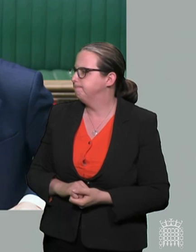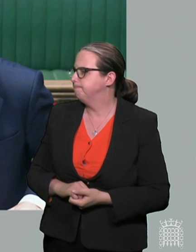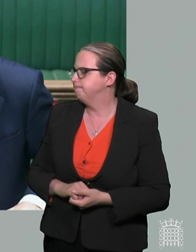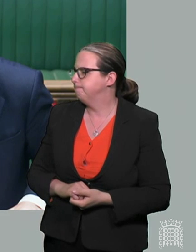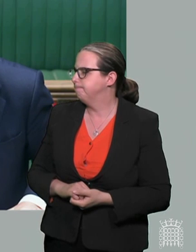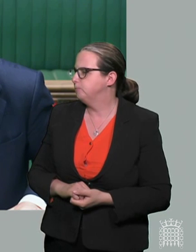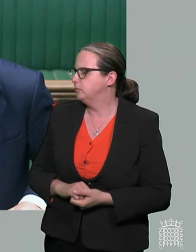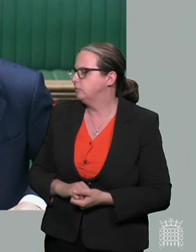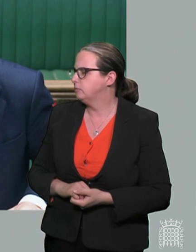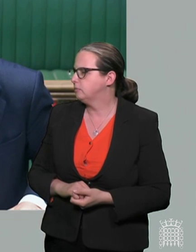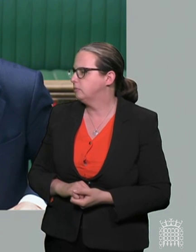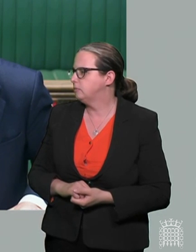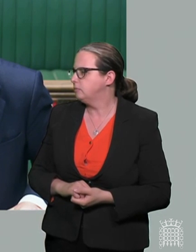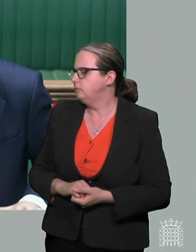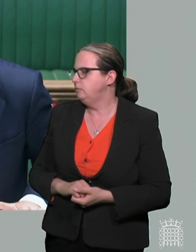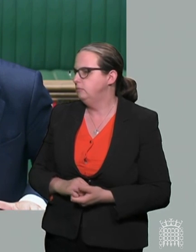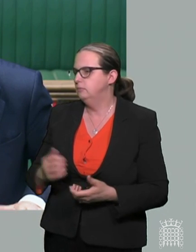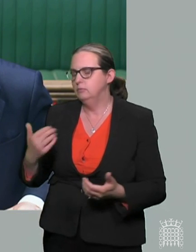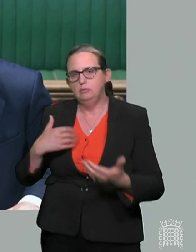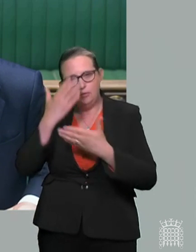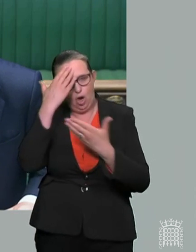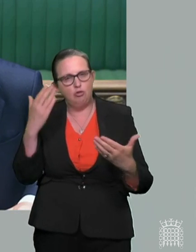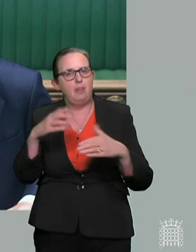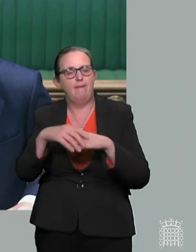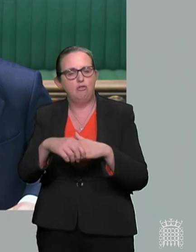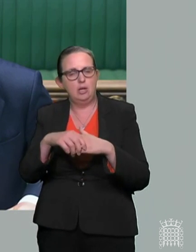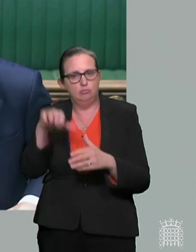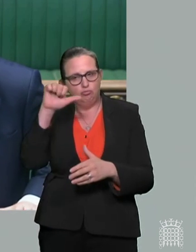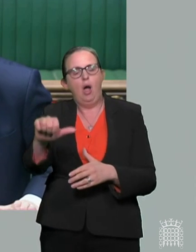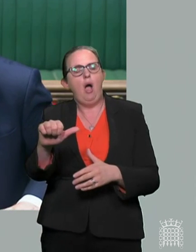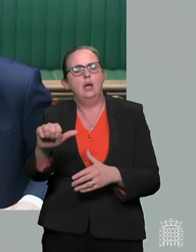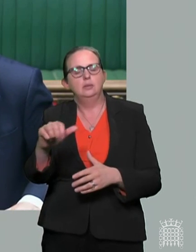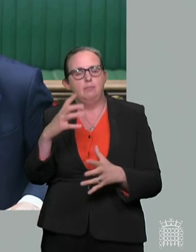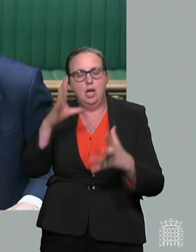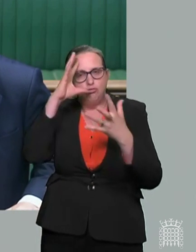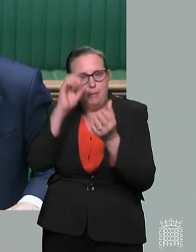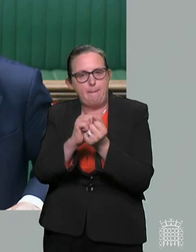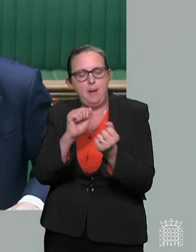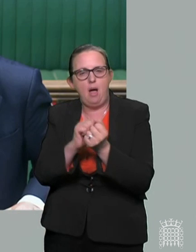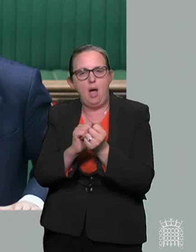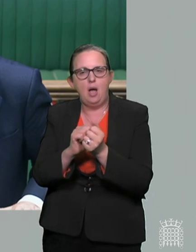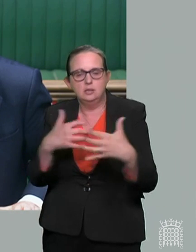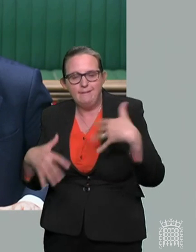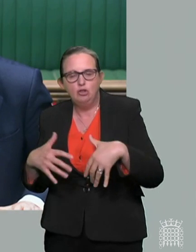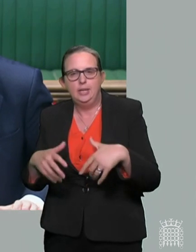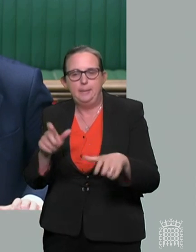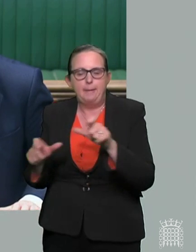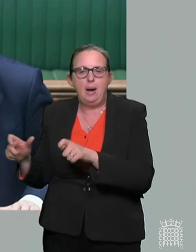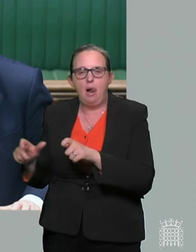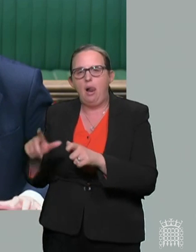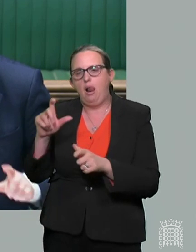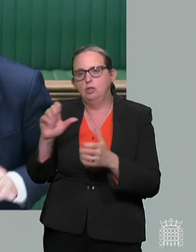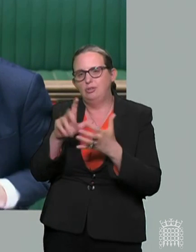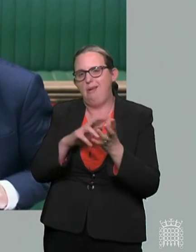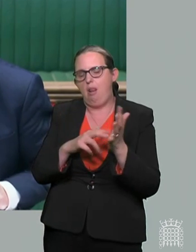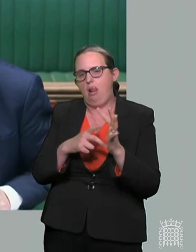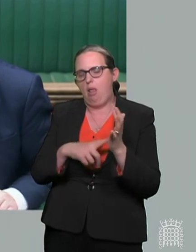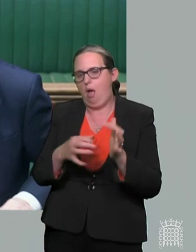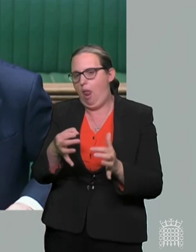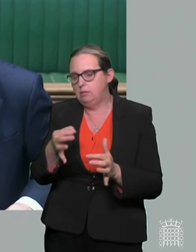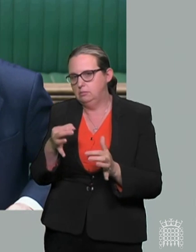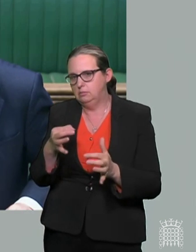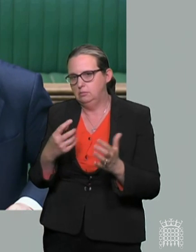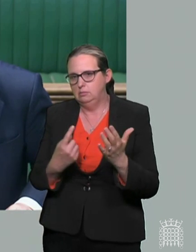We must never forget those on the Channel Islands who suffered under occupation between 1940 and 1945.